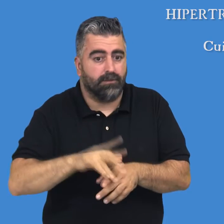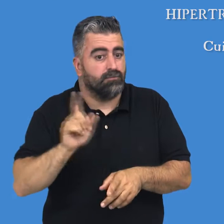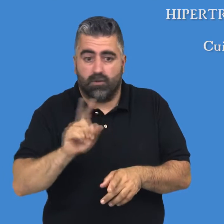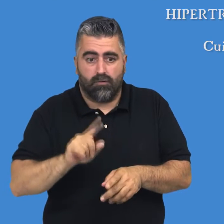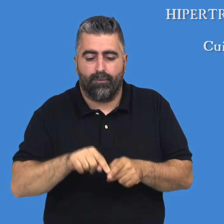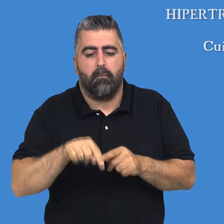no